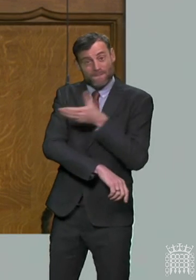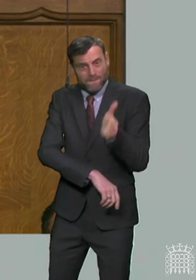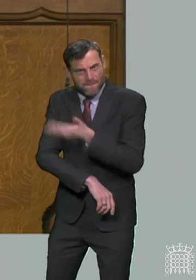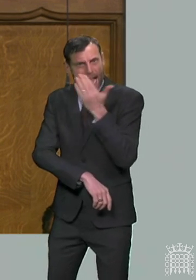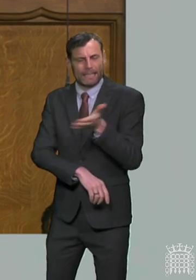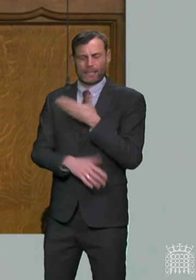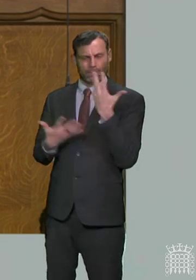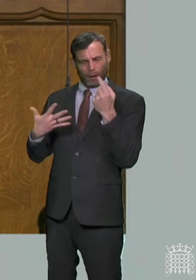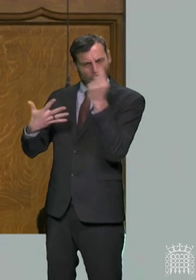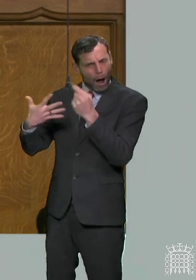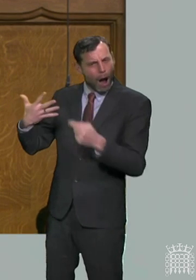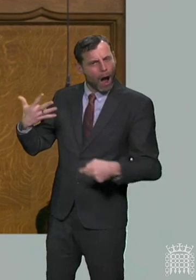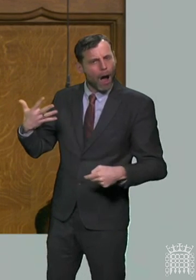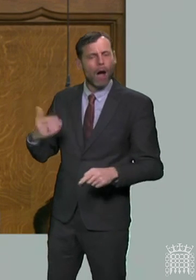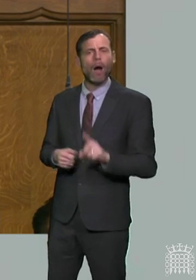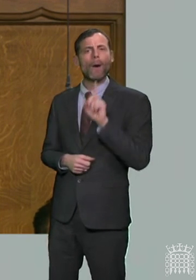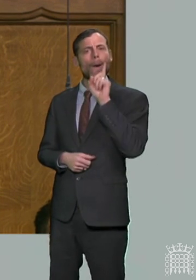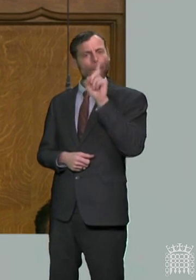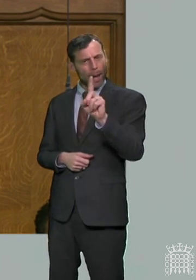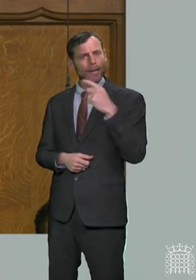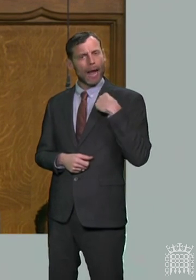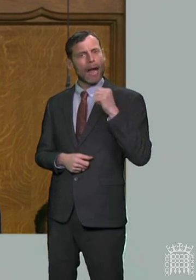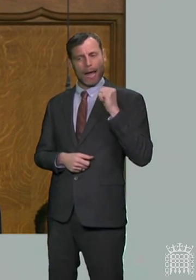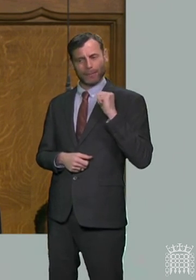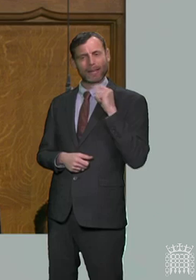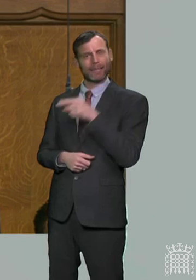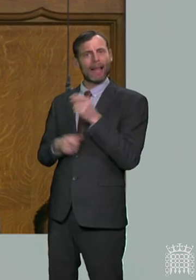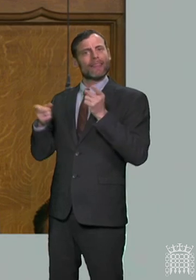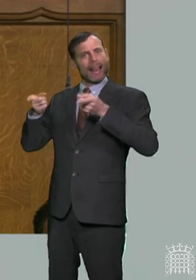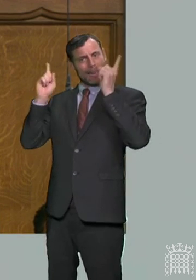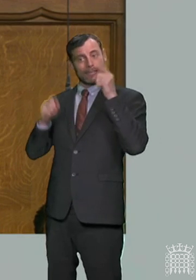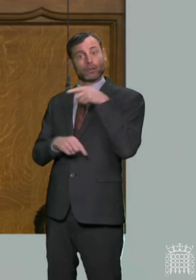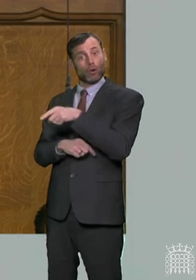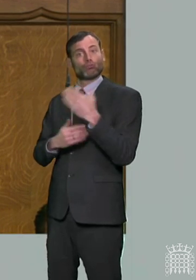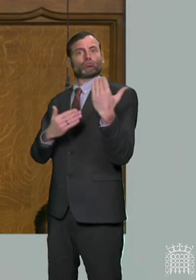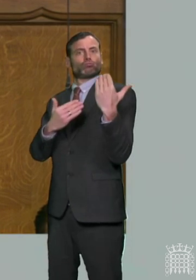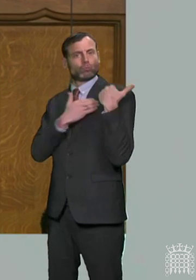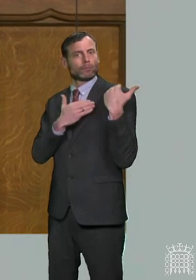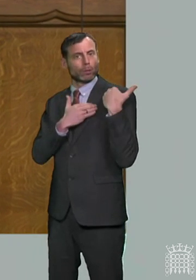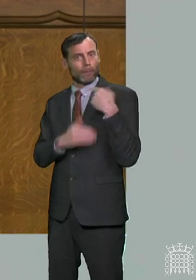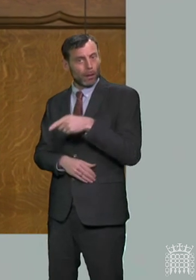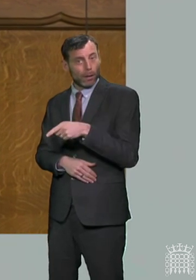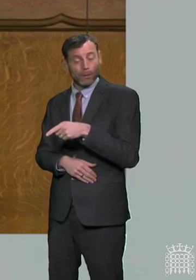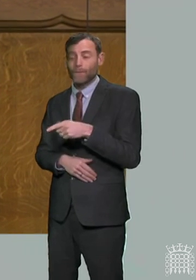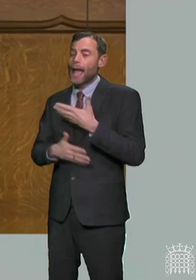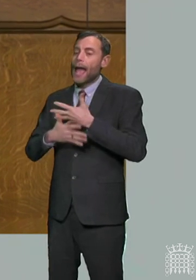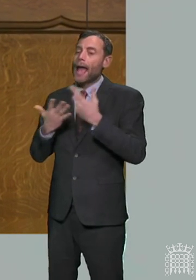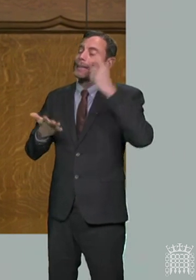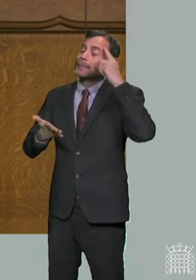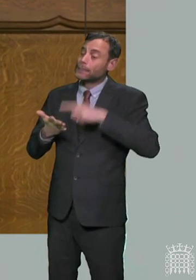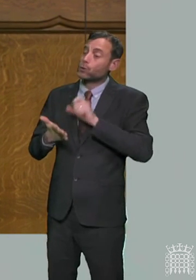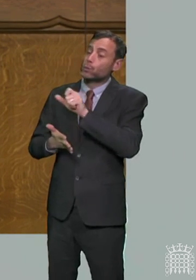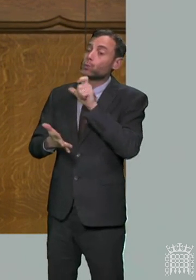But I expect my leaders to shoulder the responsibility for the actions they take.